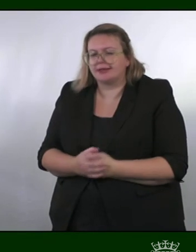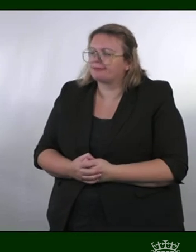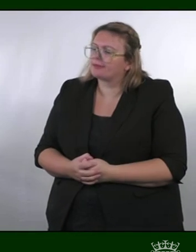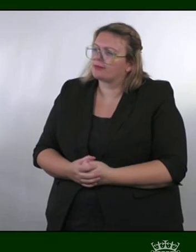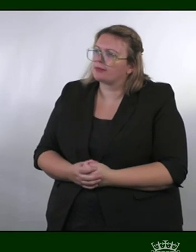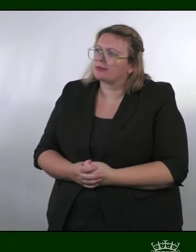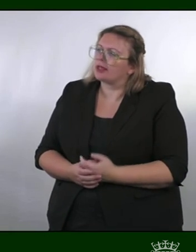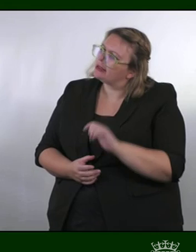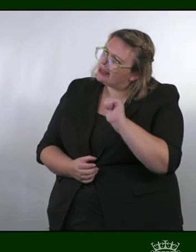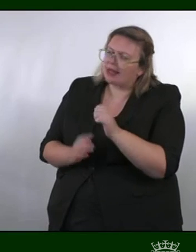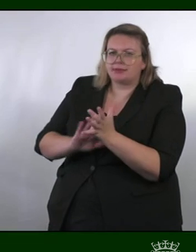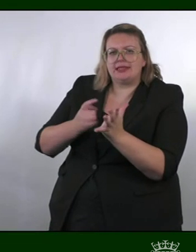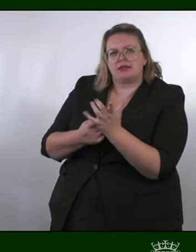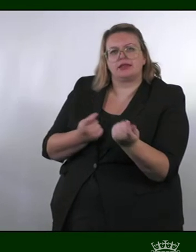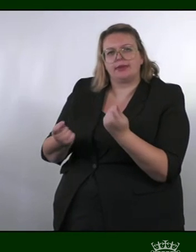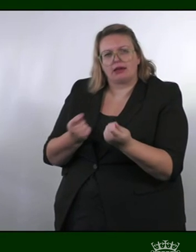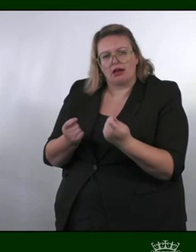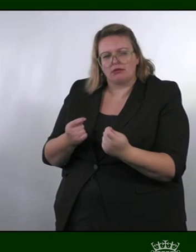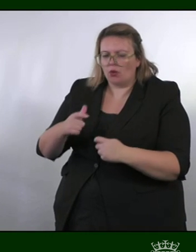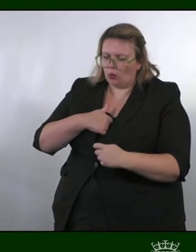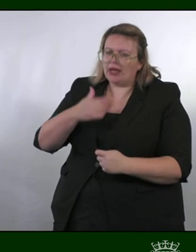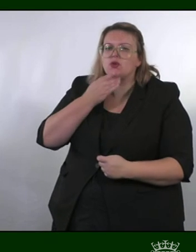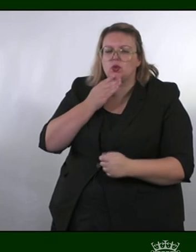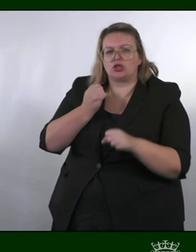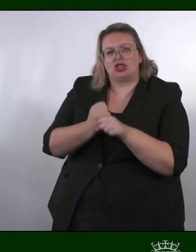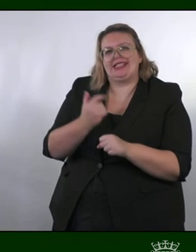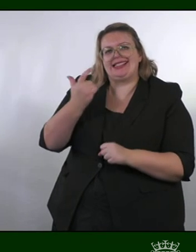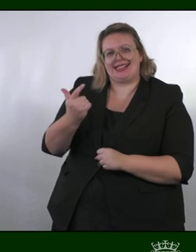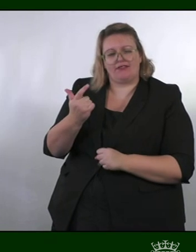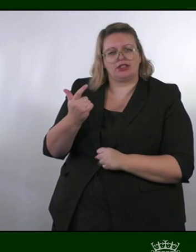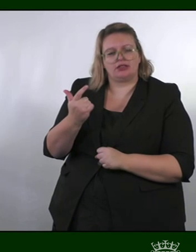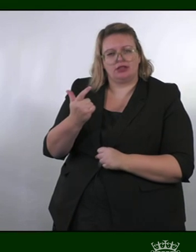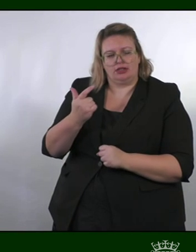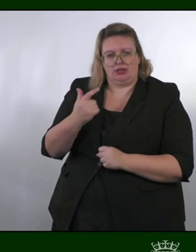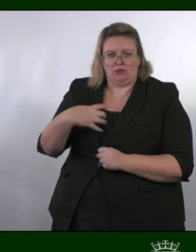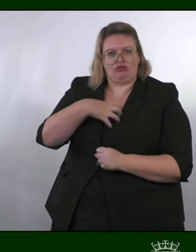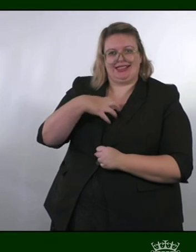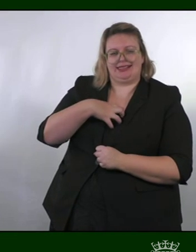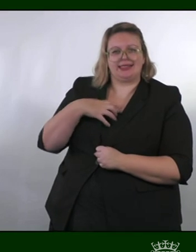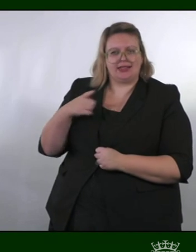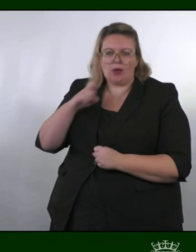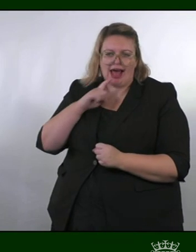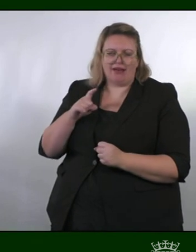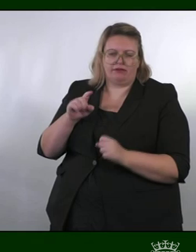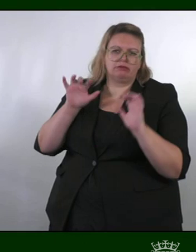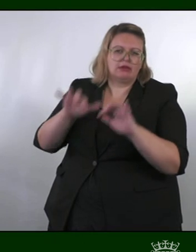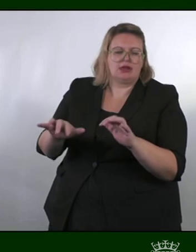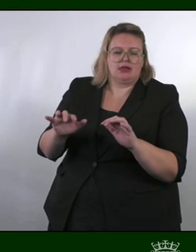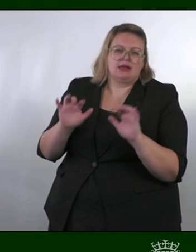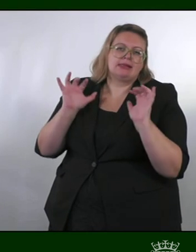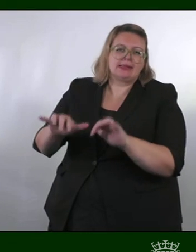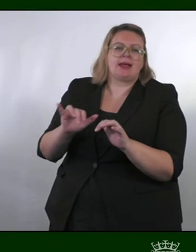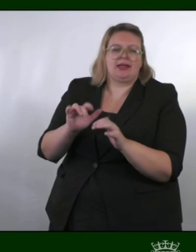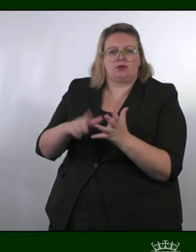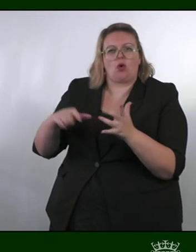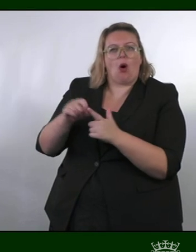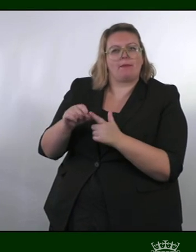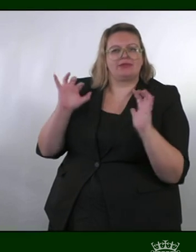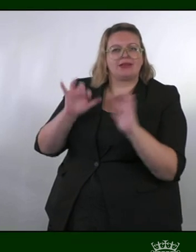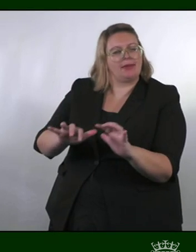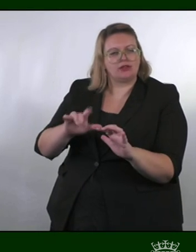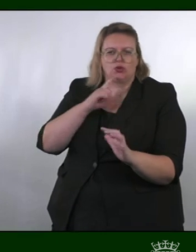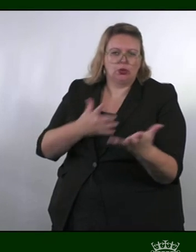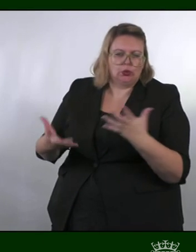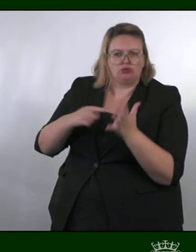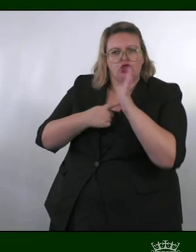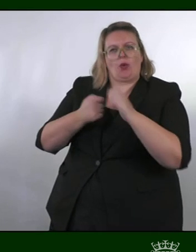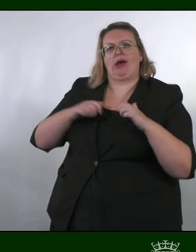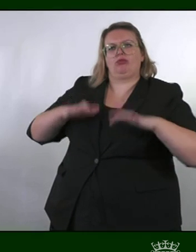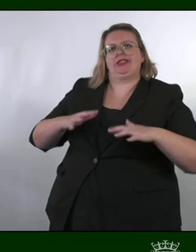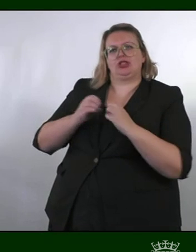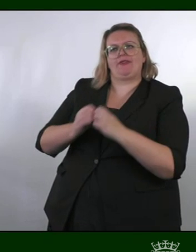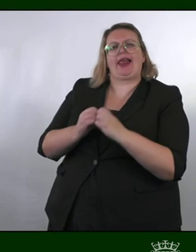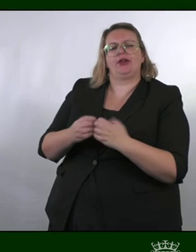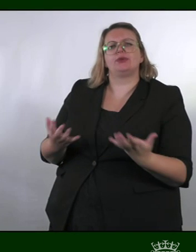Indeed. That is why we are going to use the G7 presidency and the COP26 summit to champion our values across the world, particularly the one that my hon.